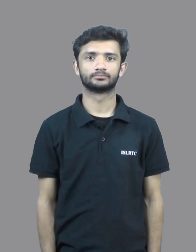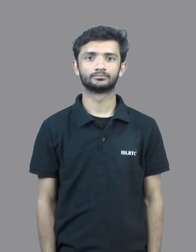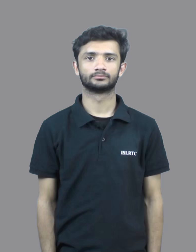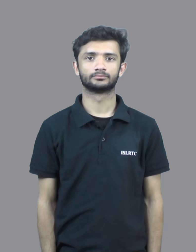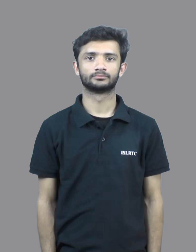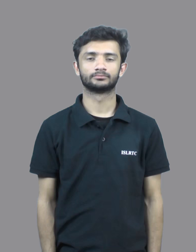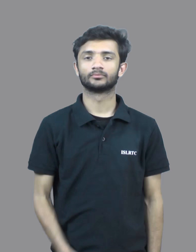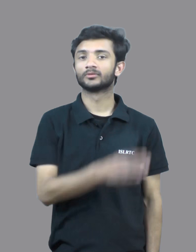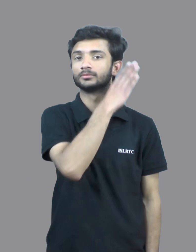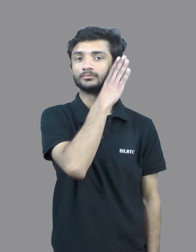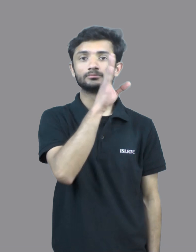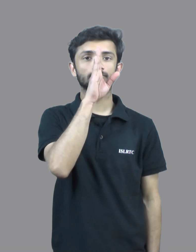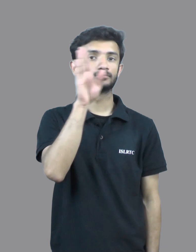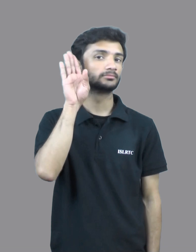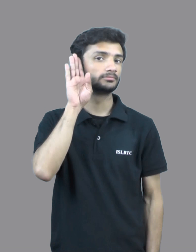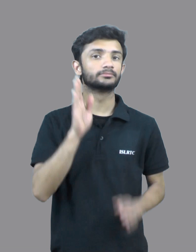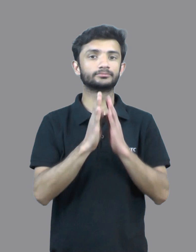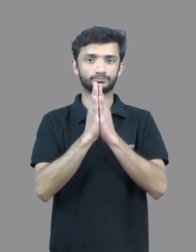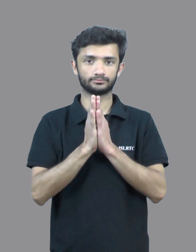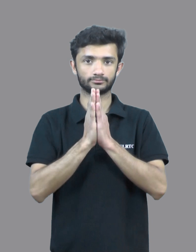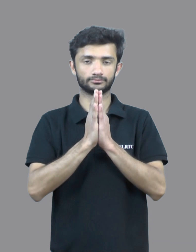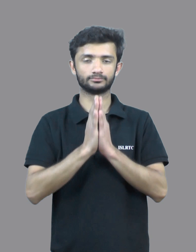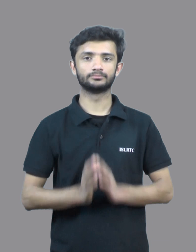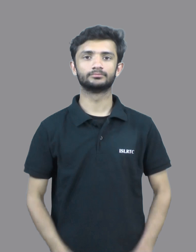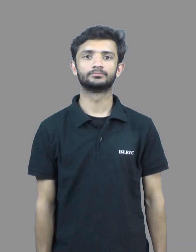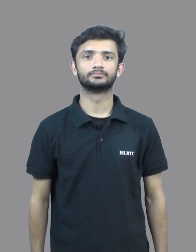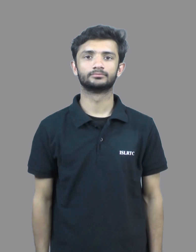Brahma